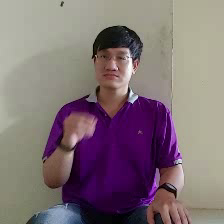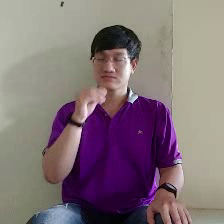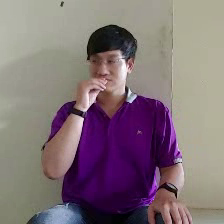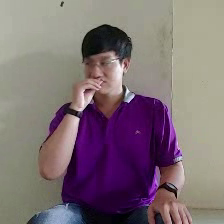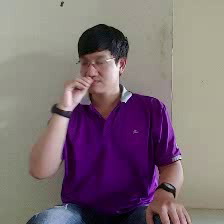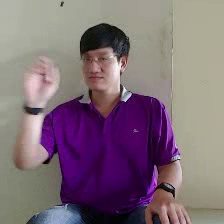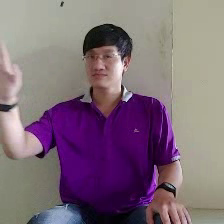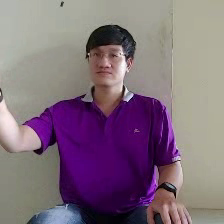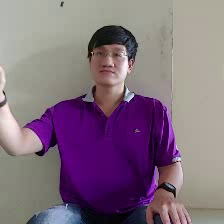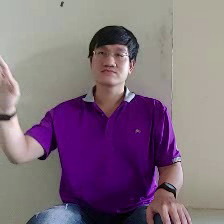Khai báo